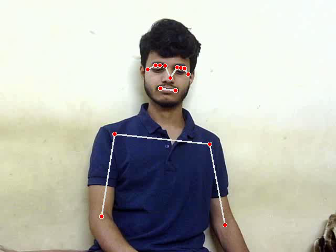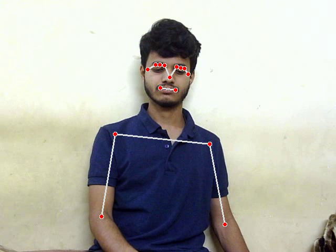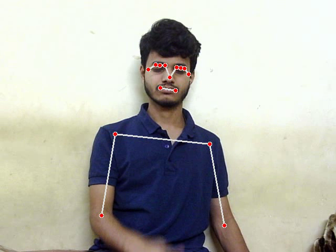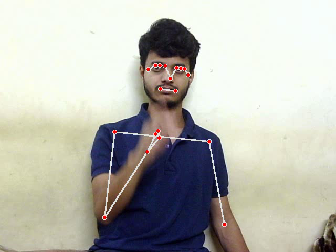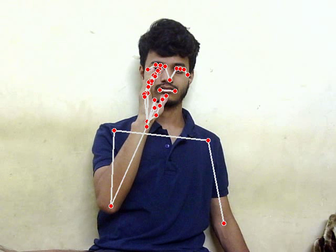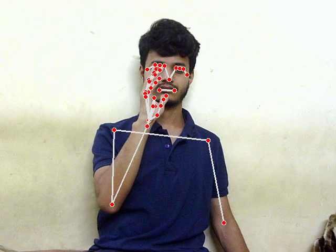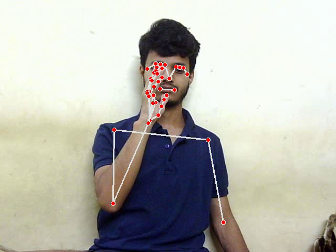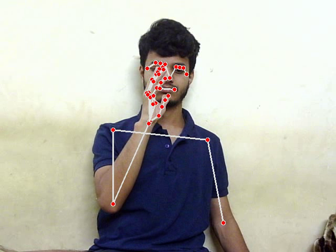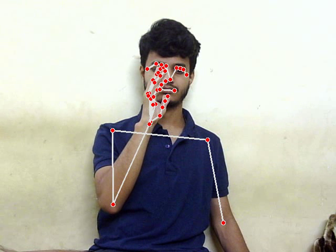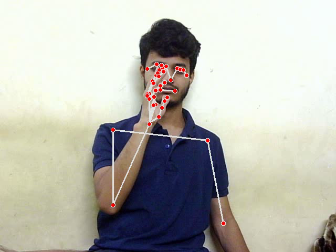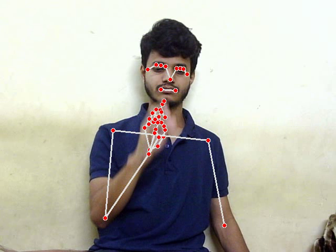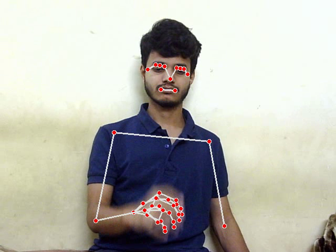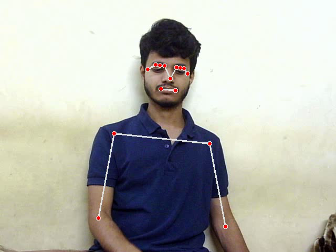mother